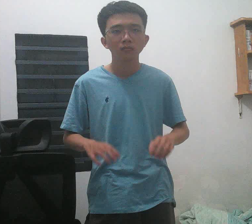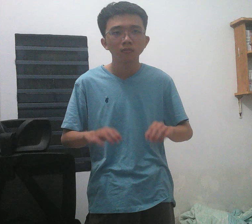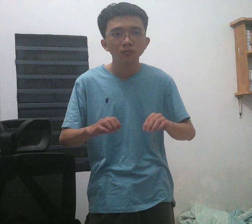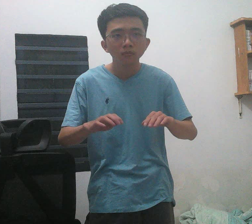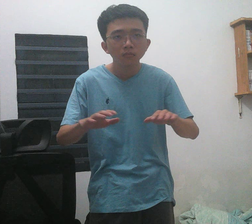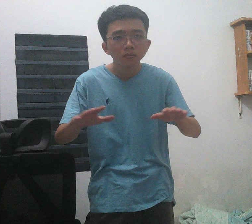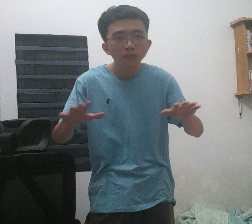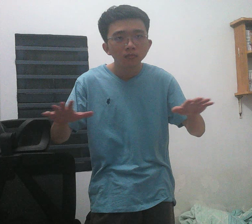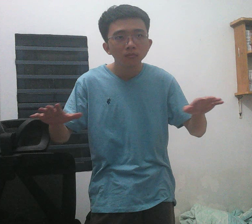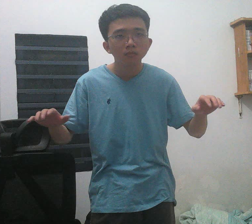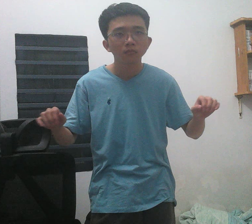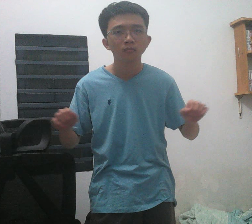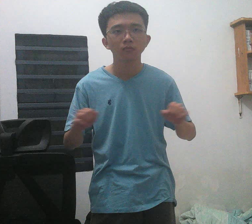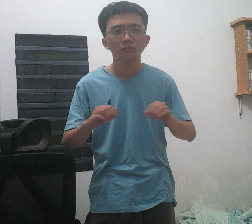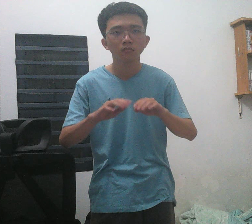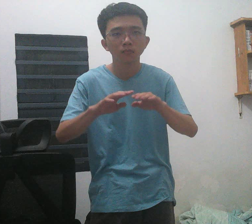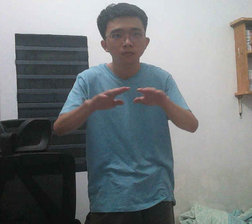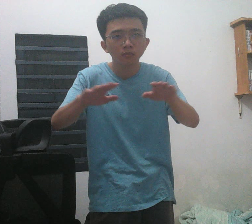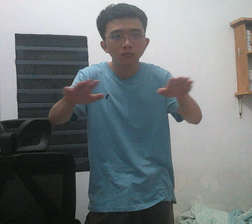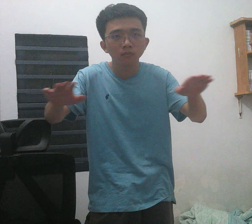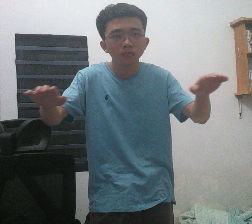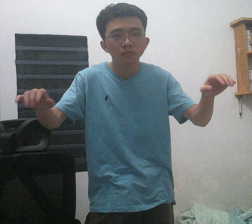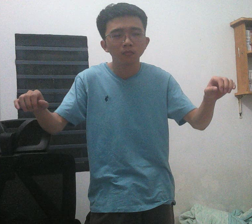boi